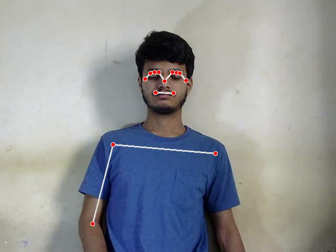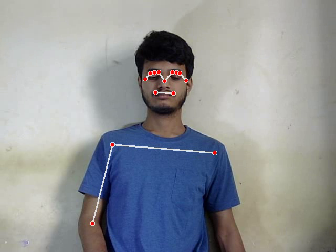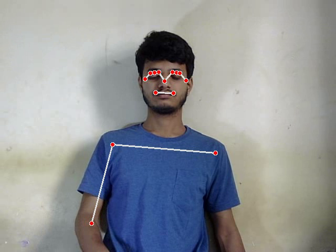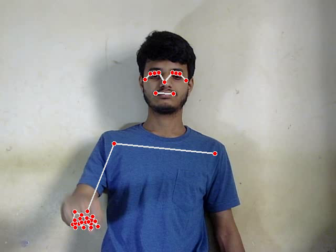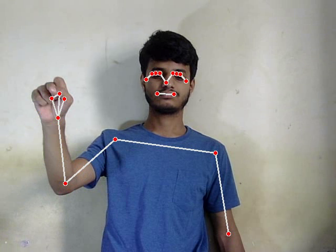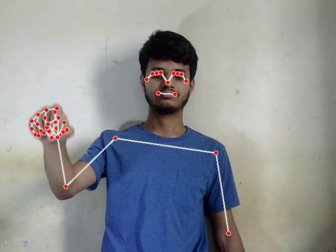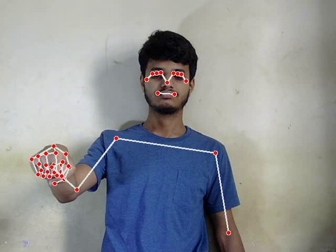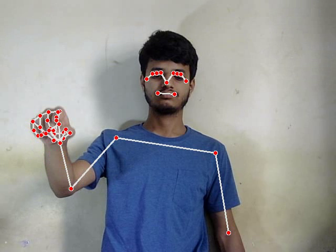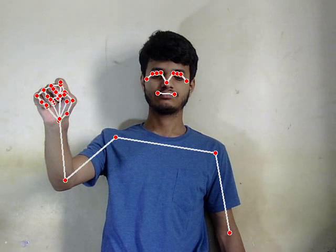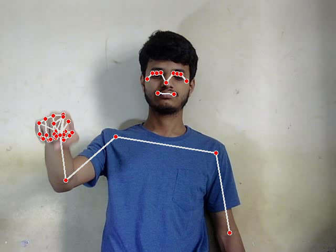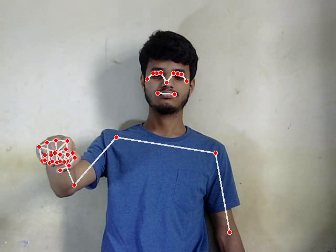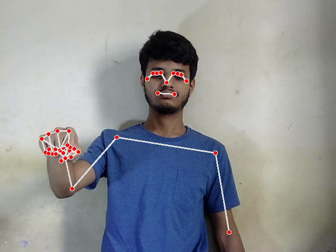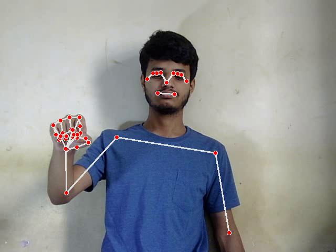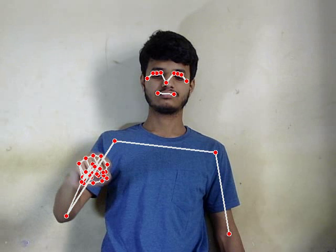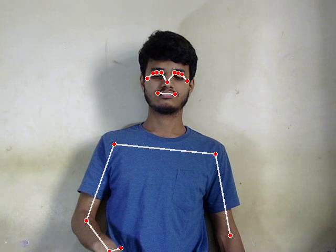yes